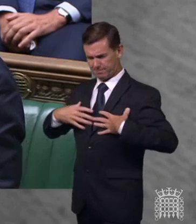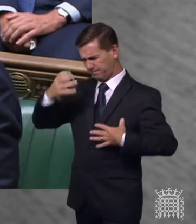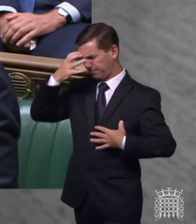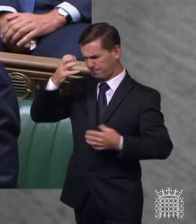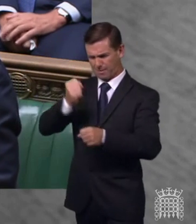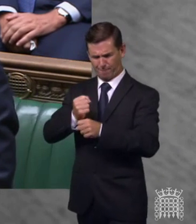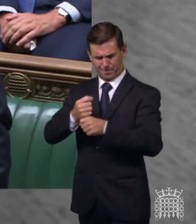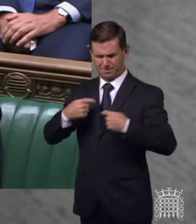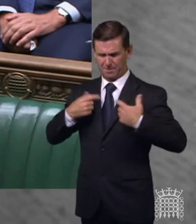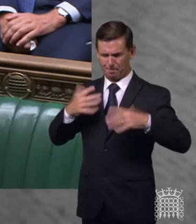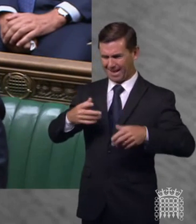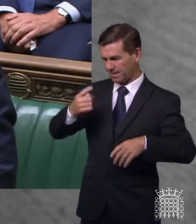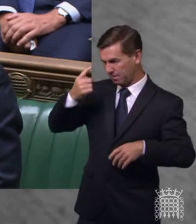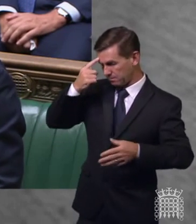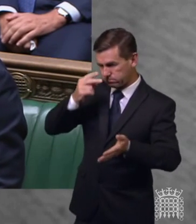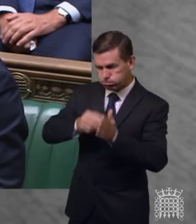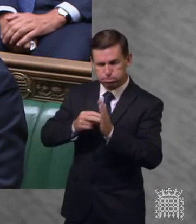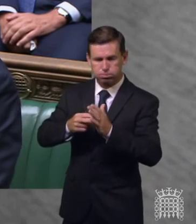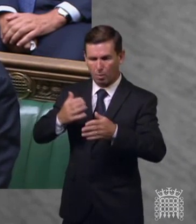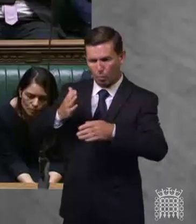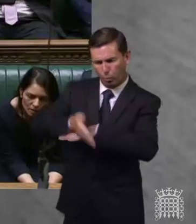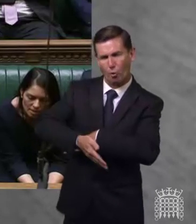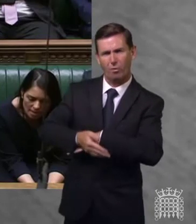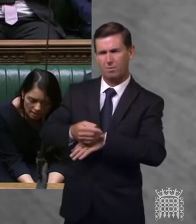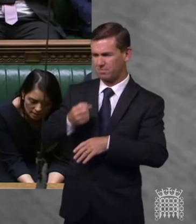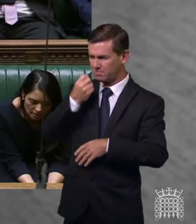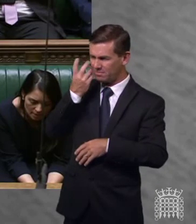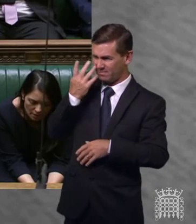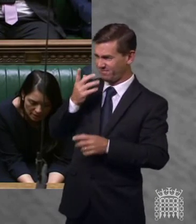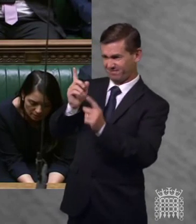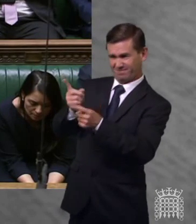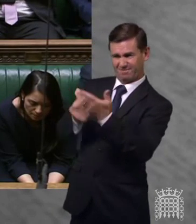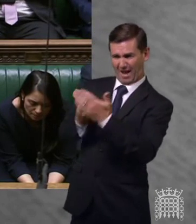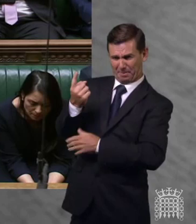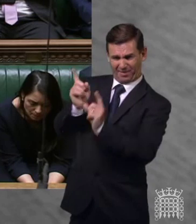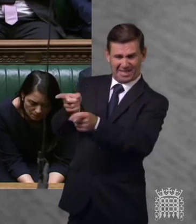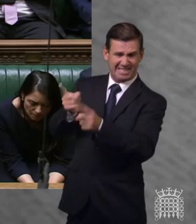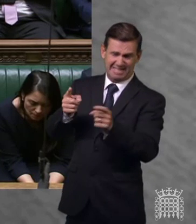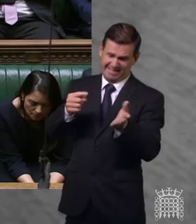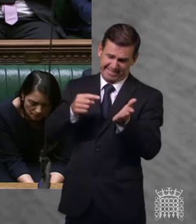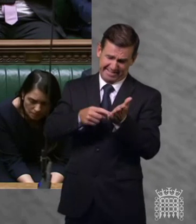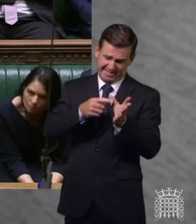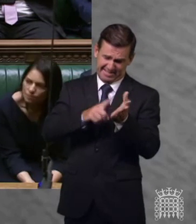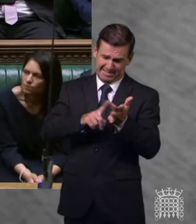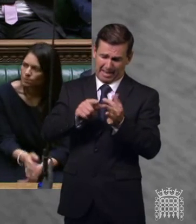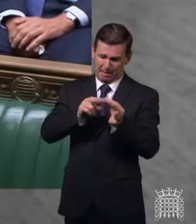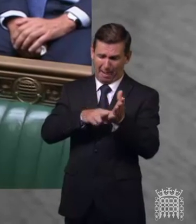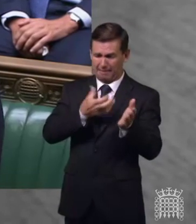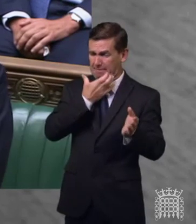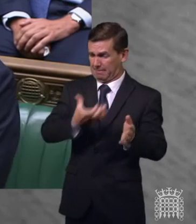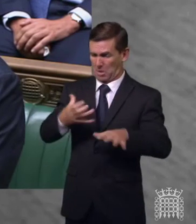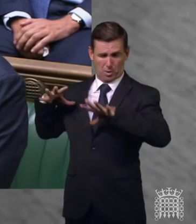We must deal with the world as it is, accepting what we have achieved and what we have not achieved.